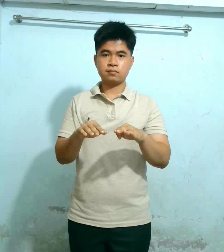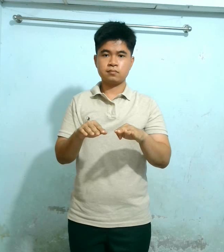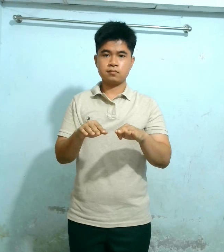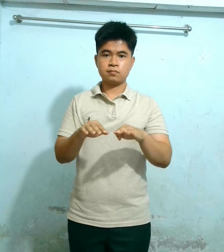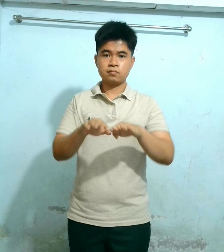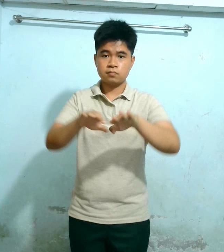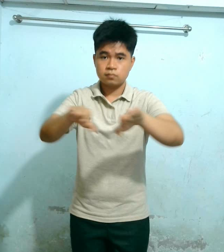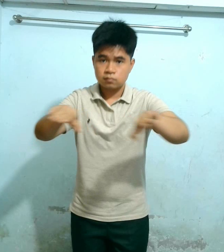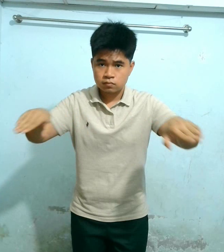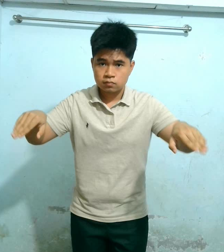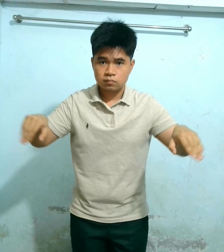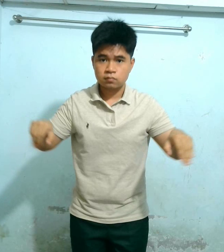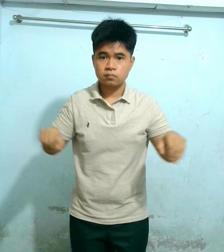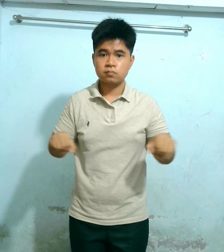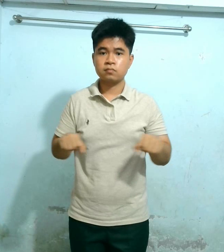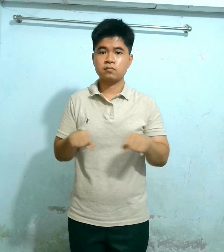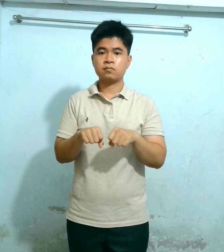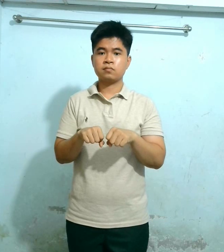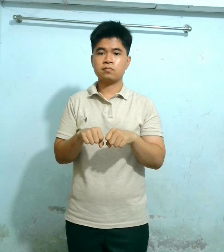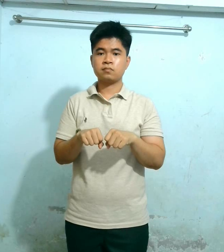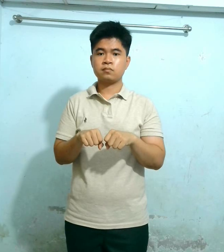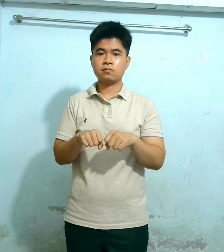boi